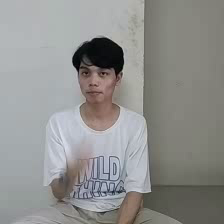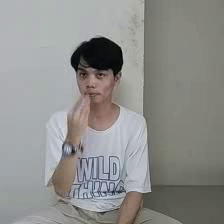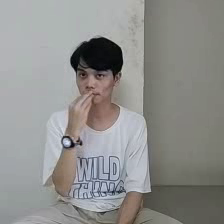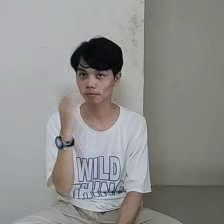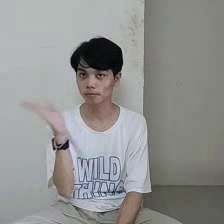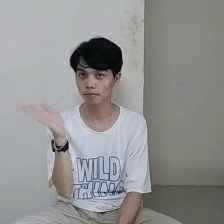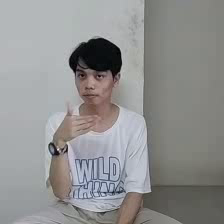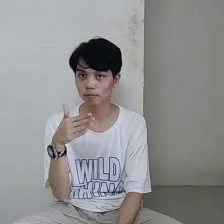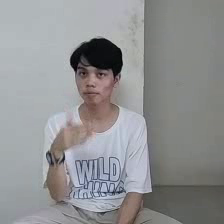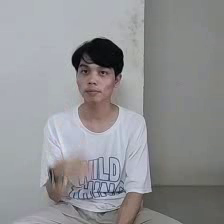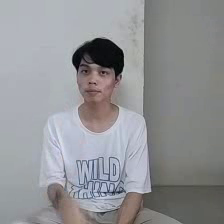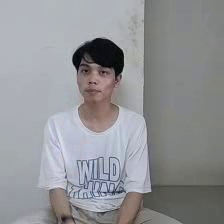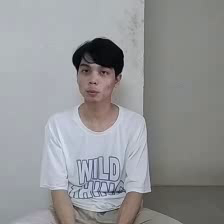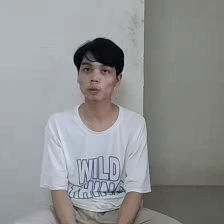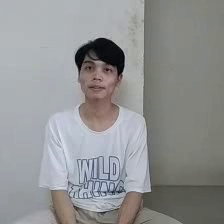Nói xấu